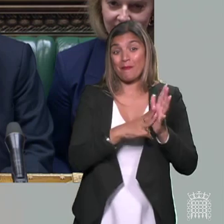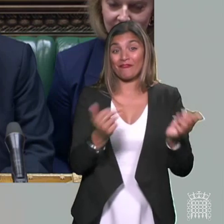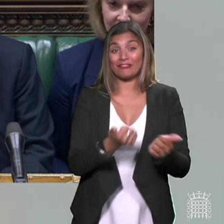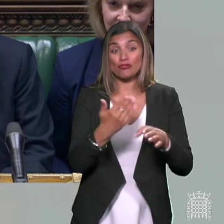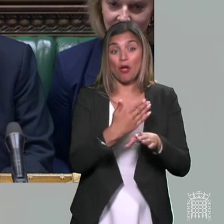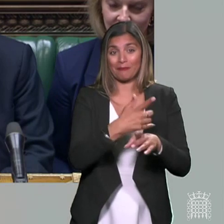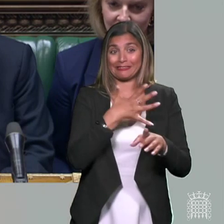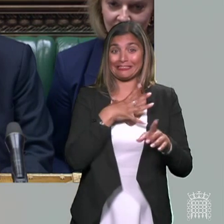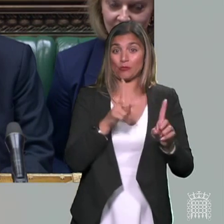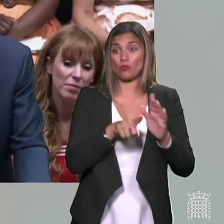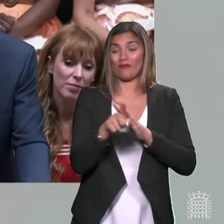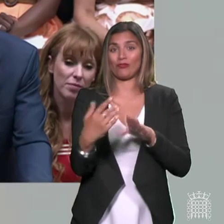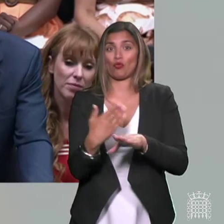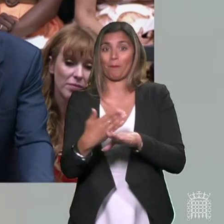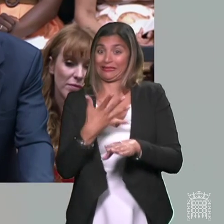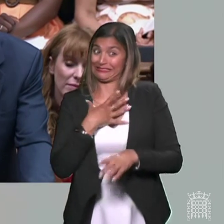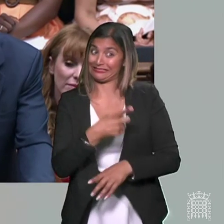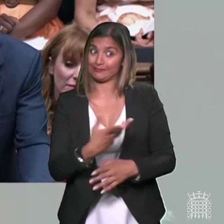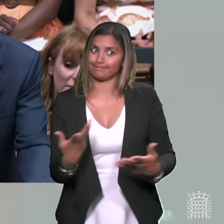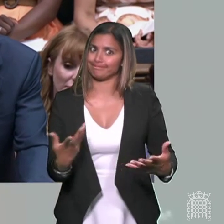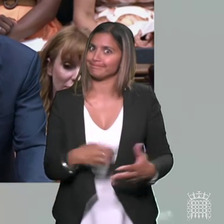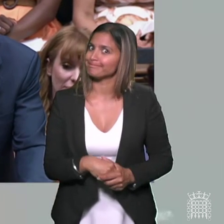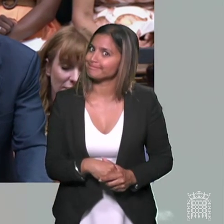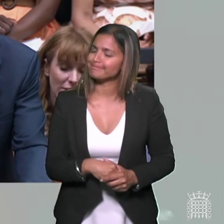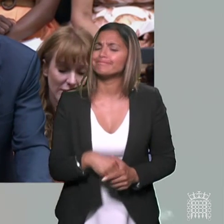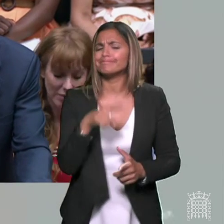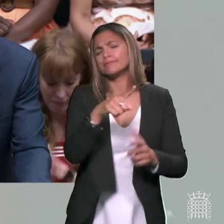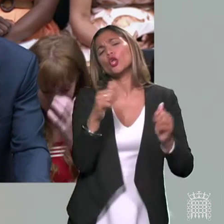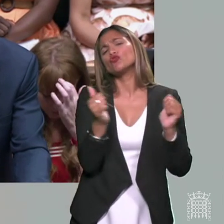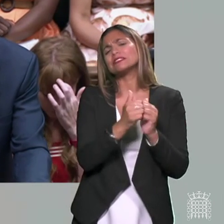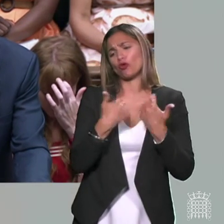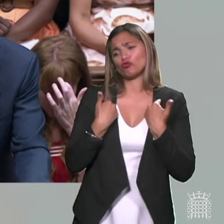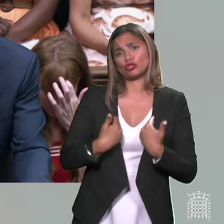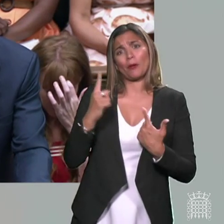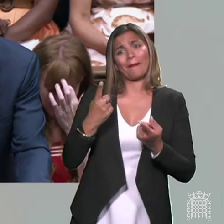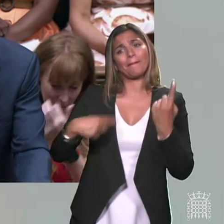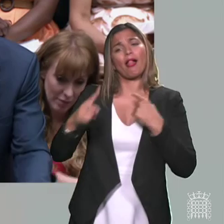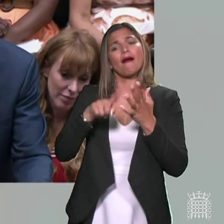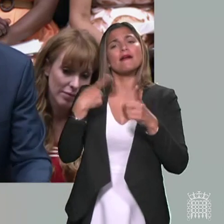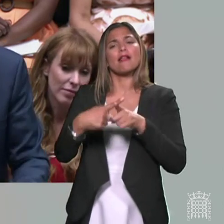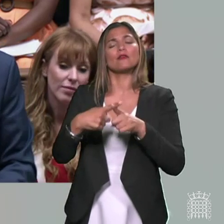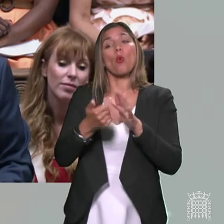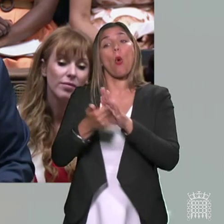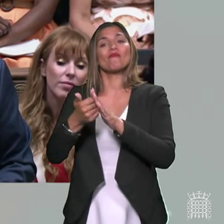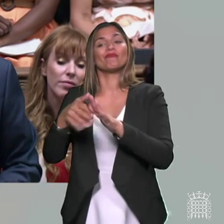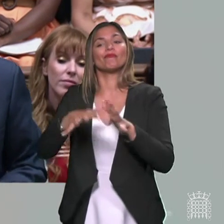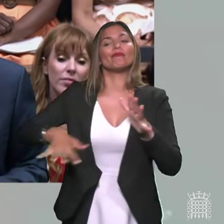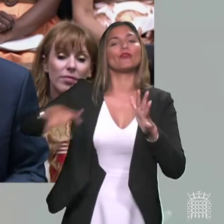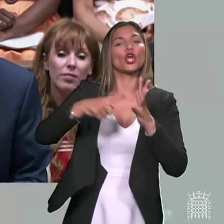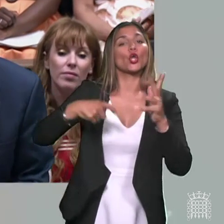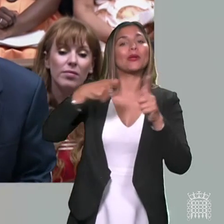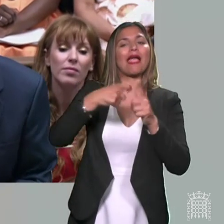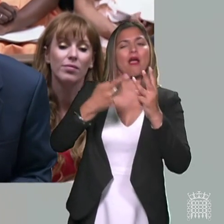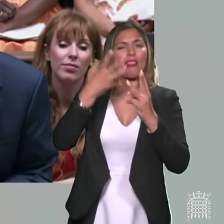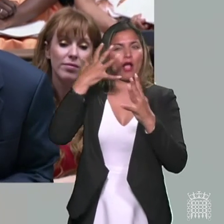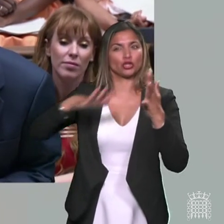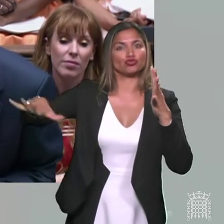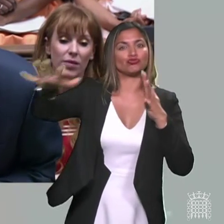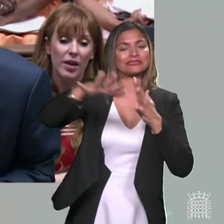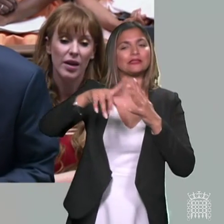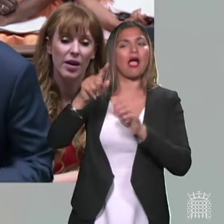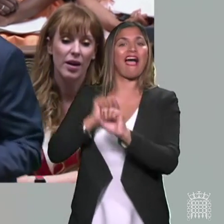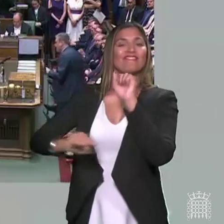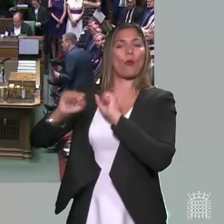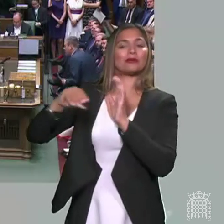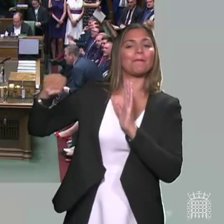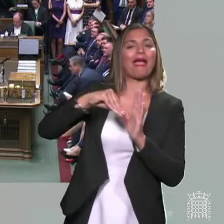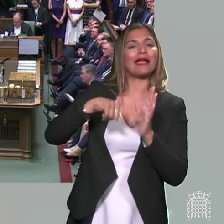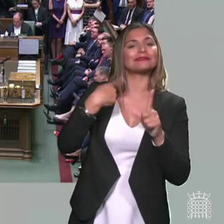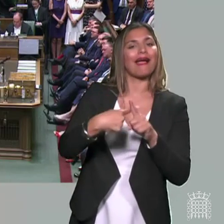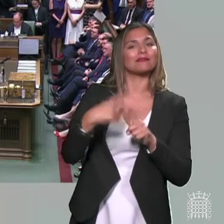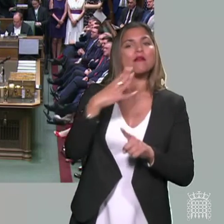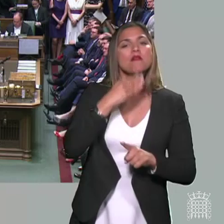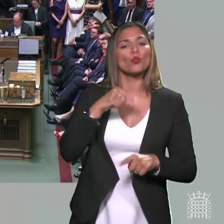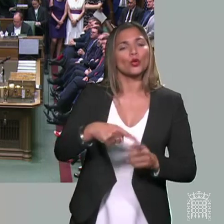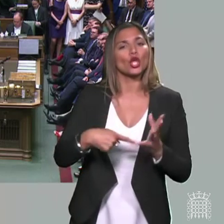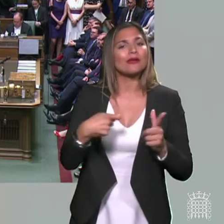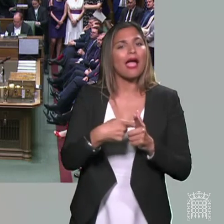So here is an even simpler one: does he agree that offshore schemes can pose a risk because some people use them to avoid tax that they owe here?